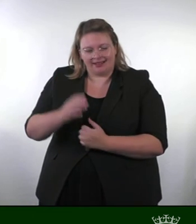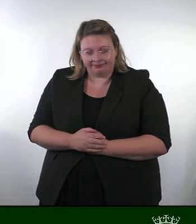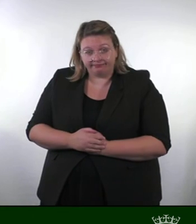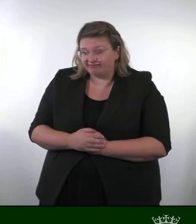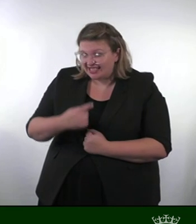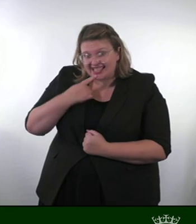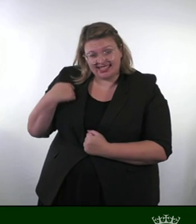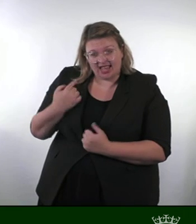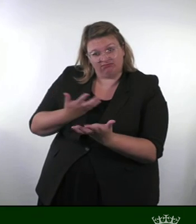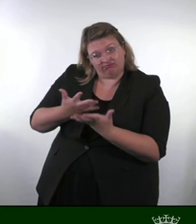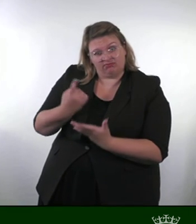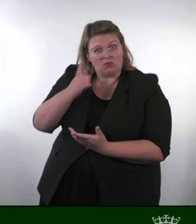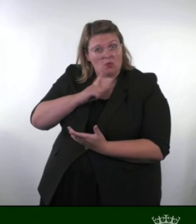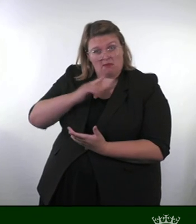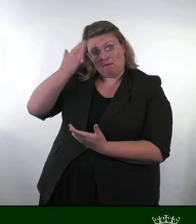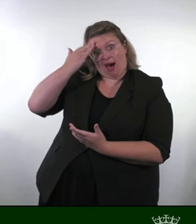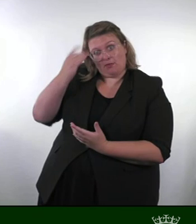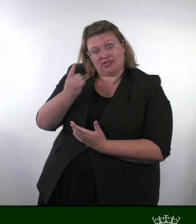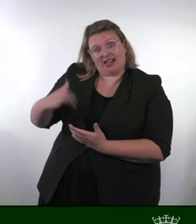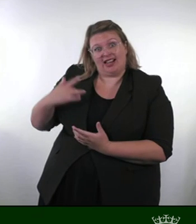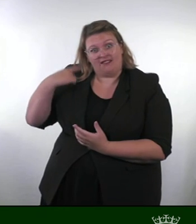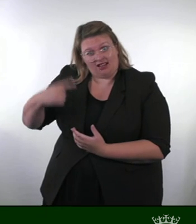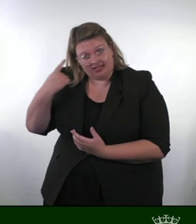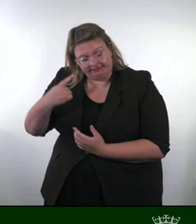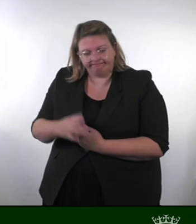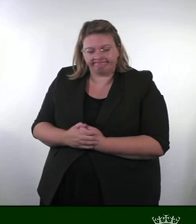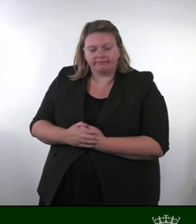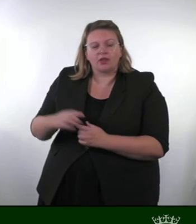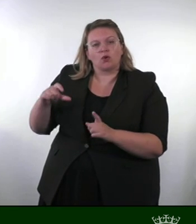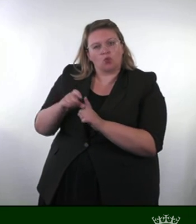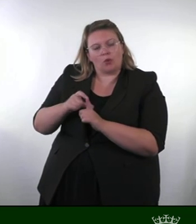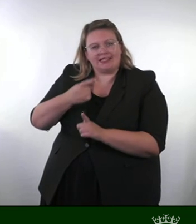She has a four-year-old daughter, who had a very high temperature yesterday morning.